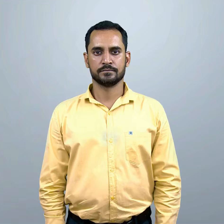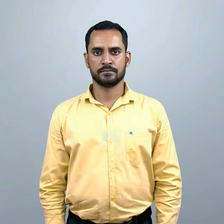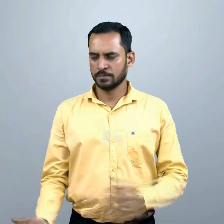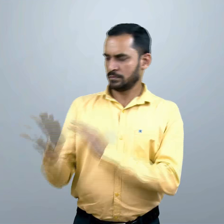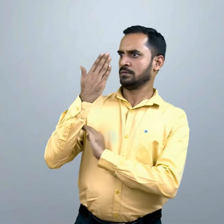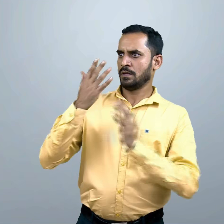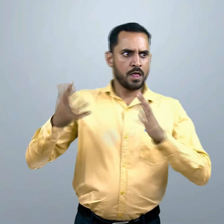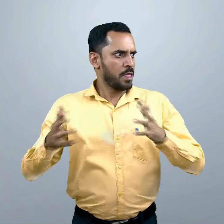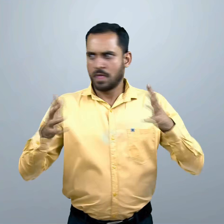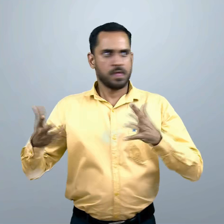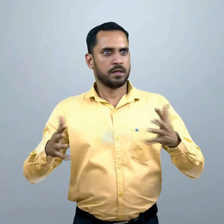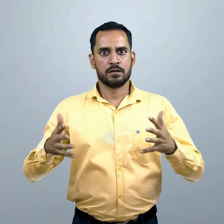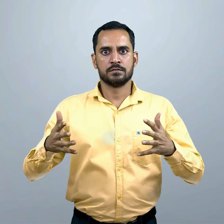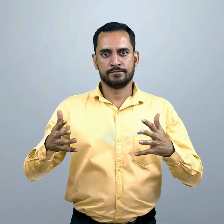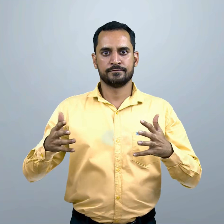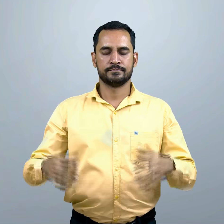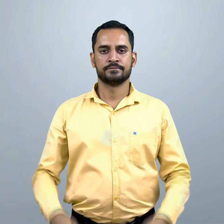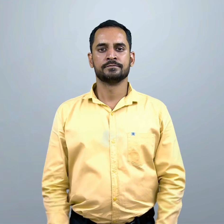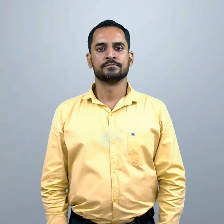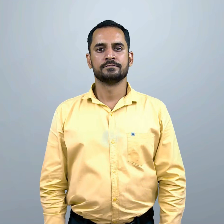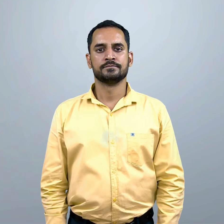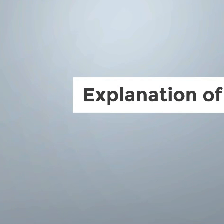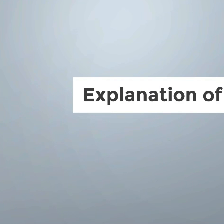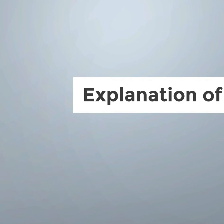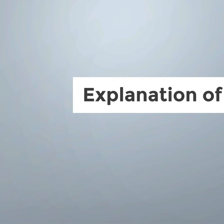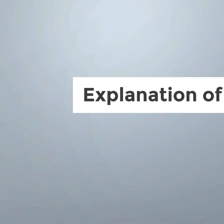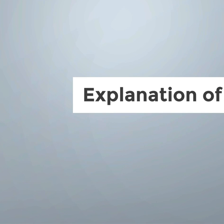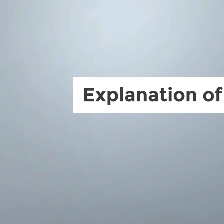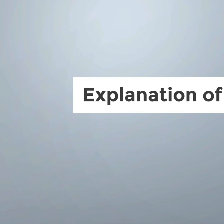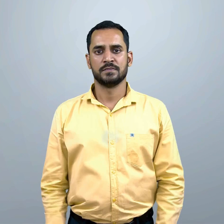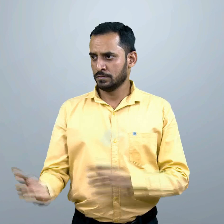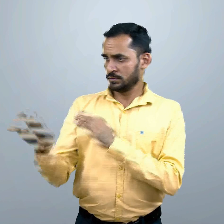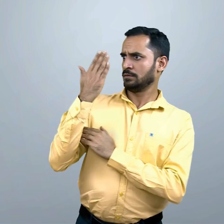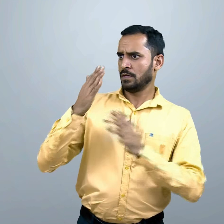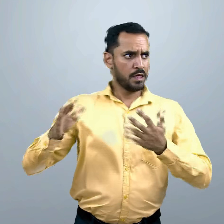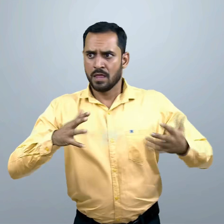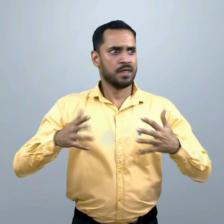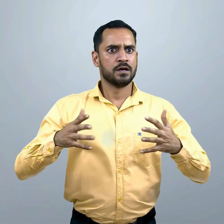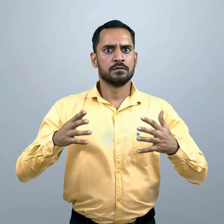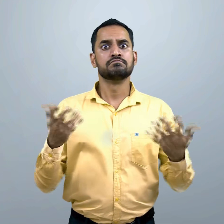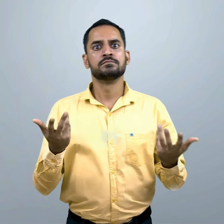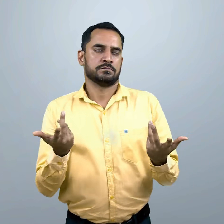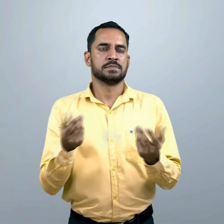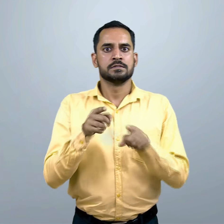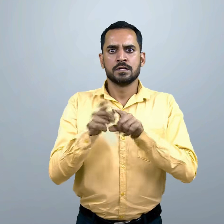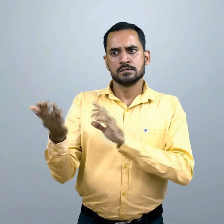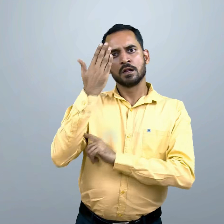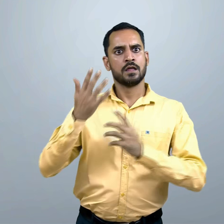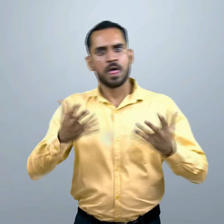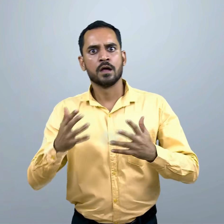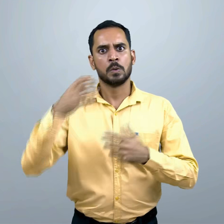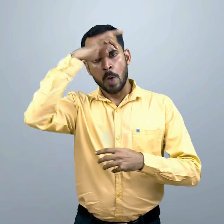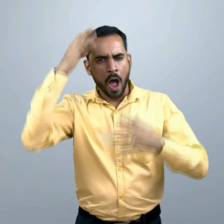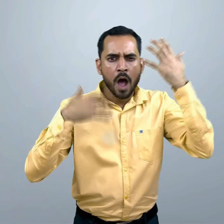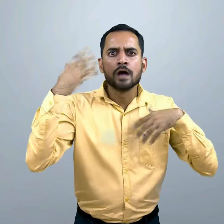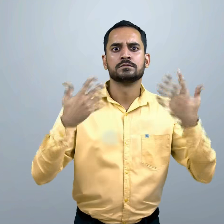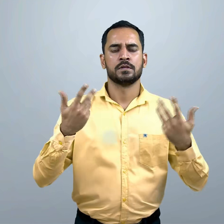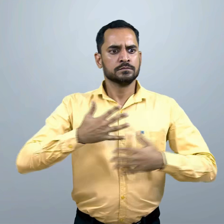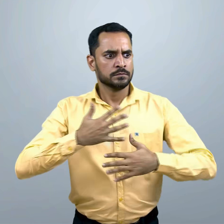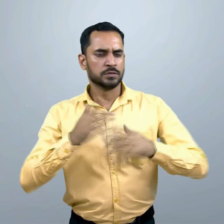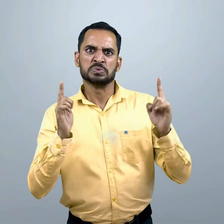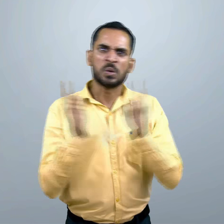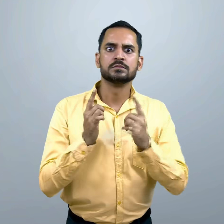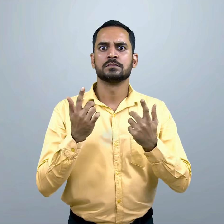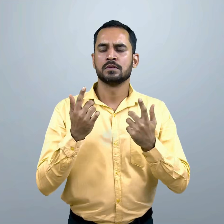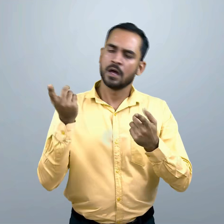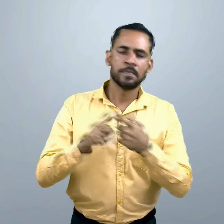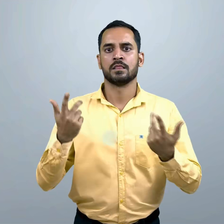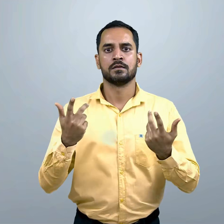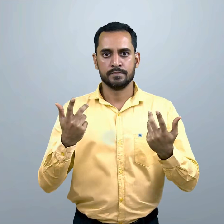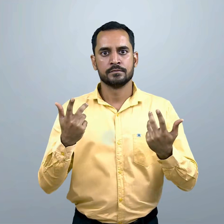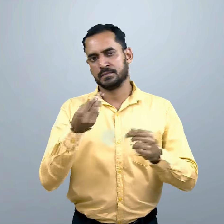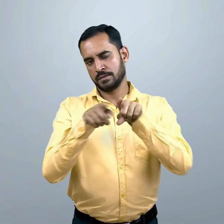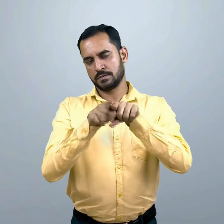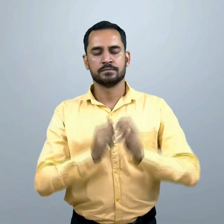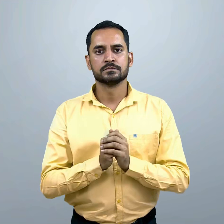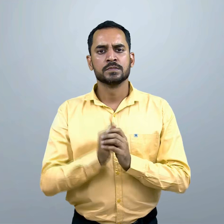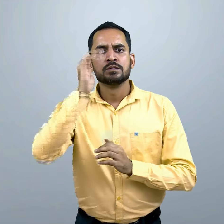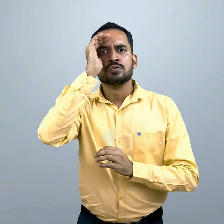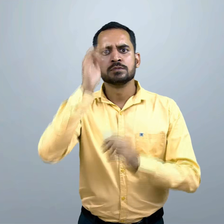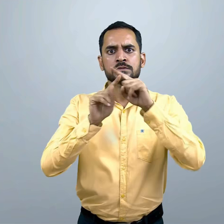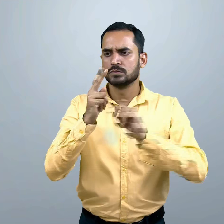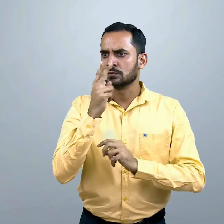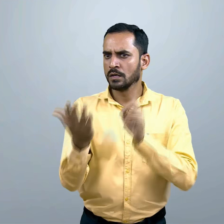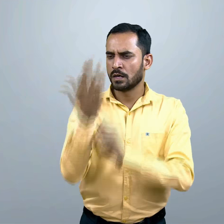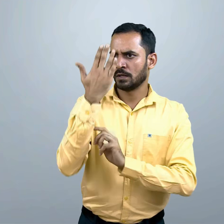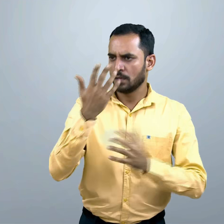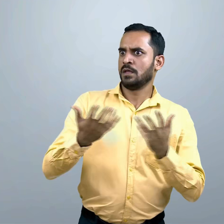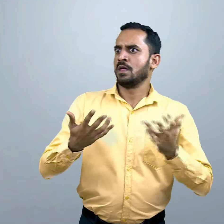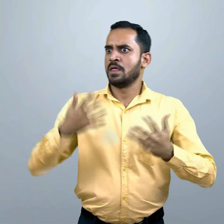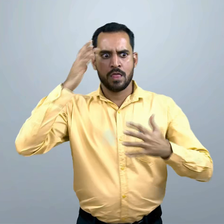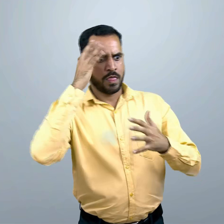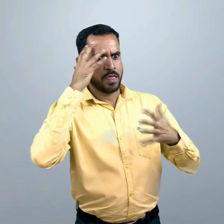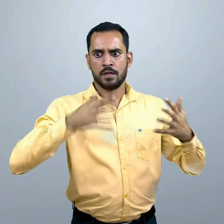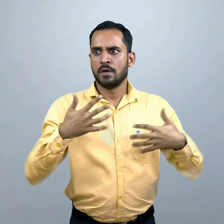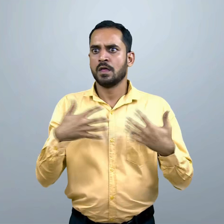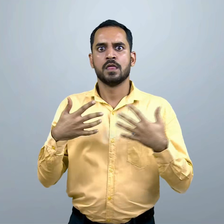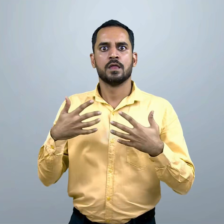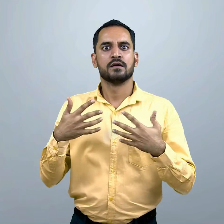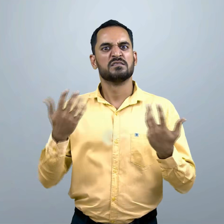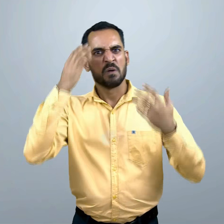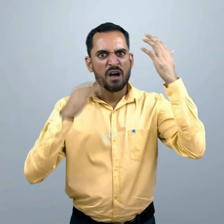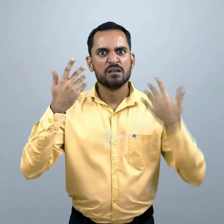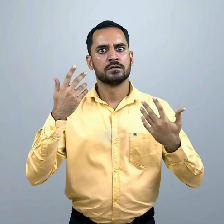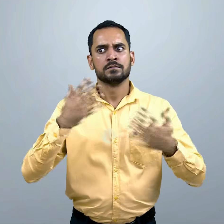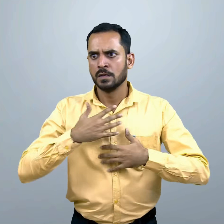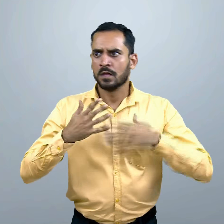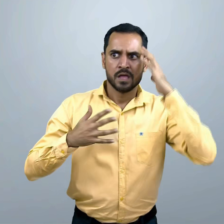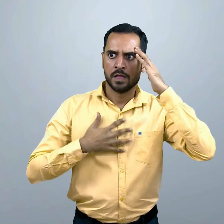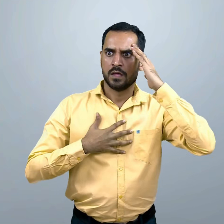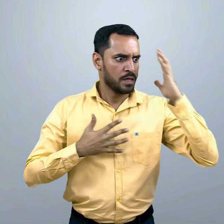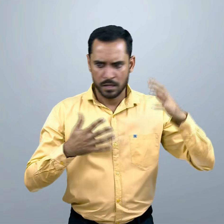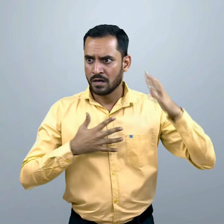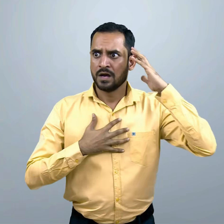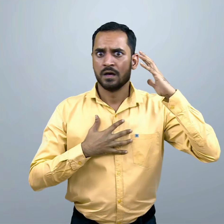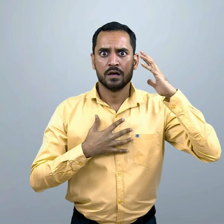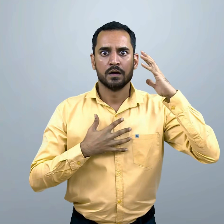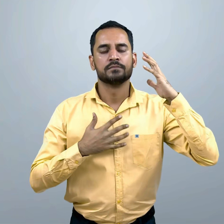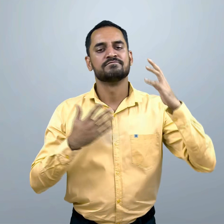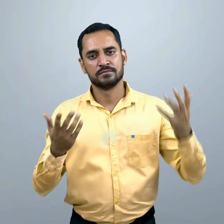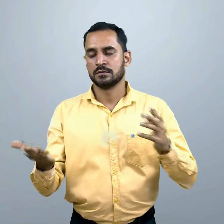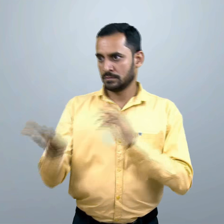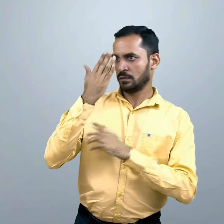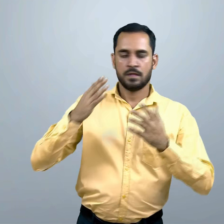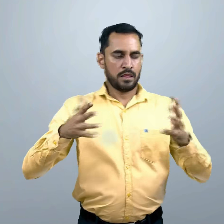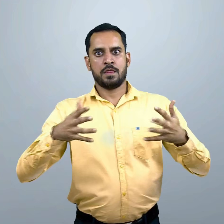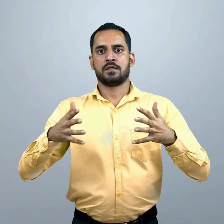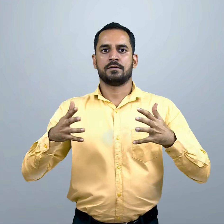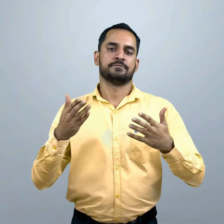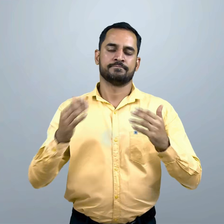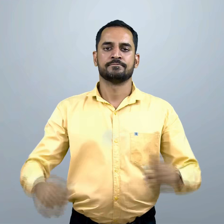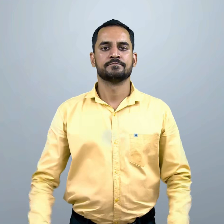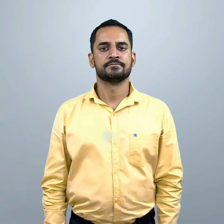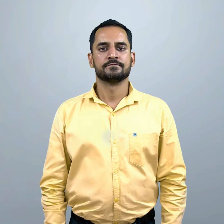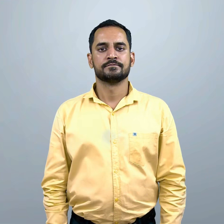Panic attacks